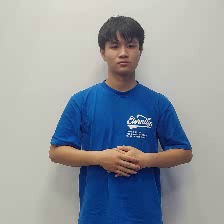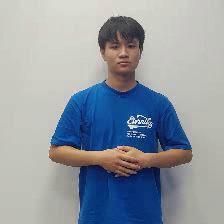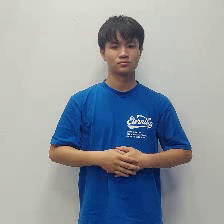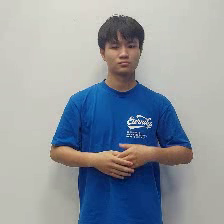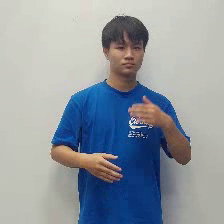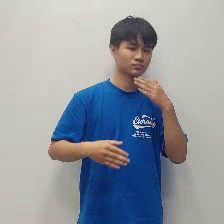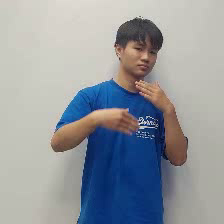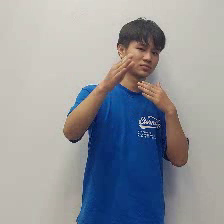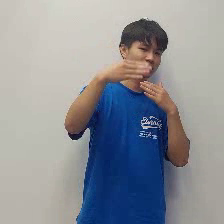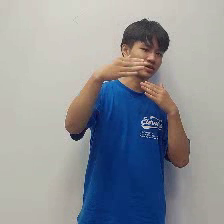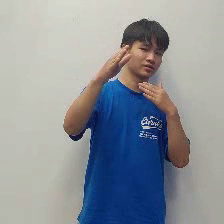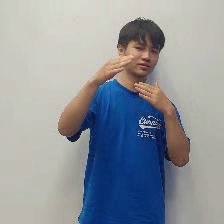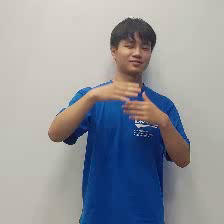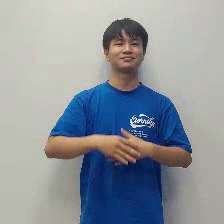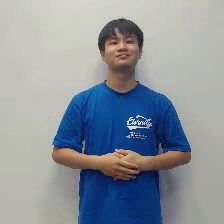Dễ